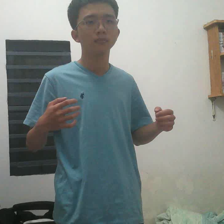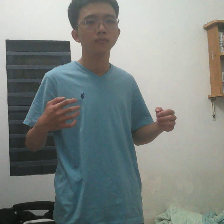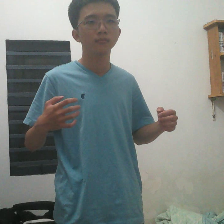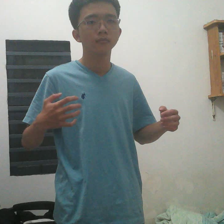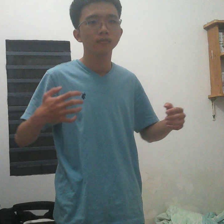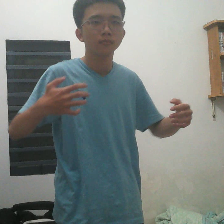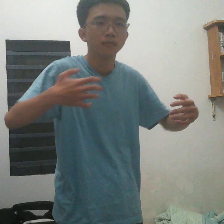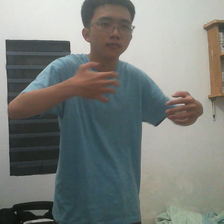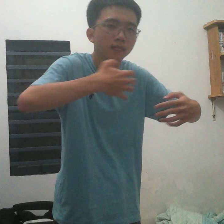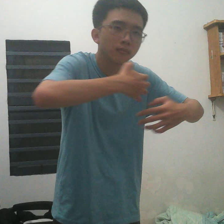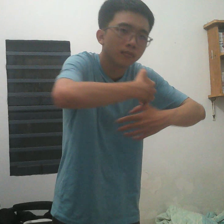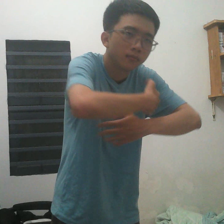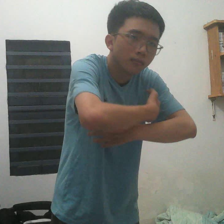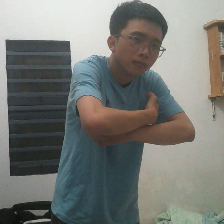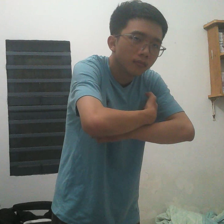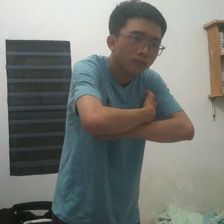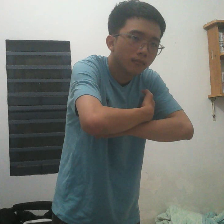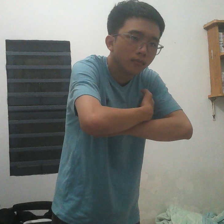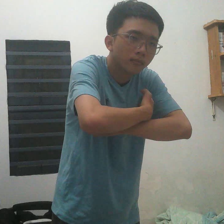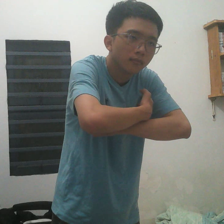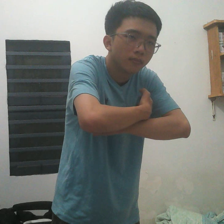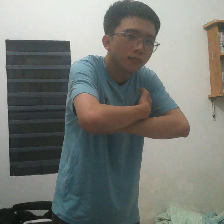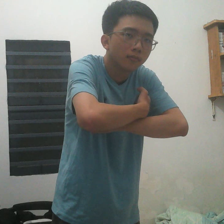om